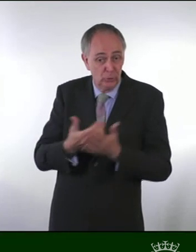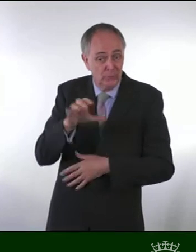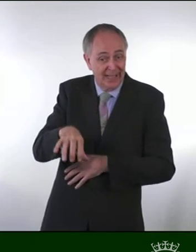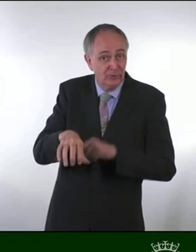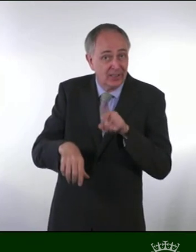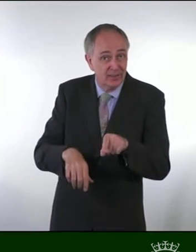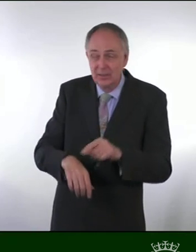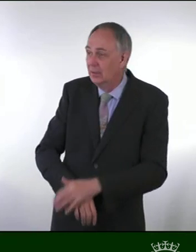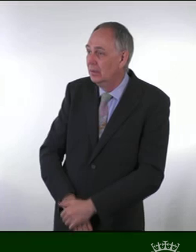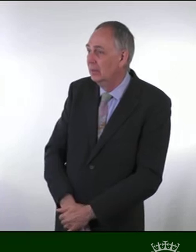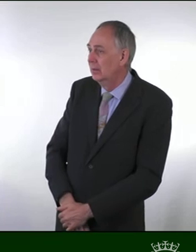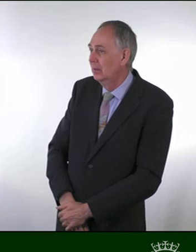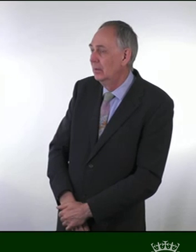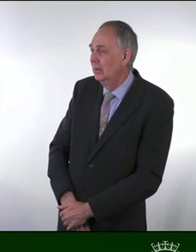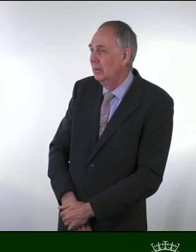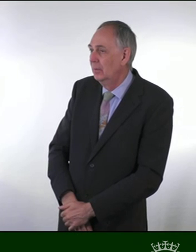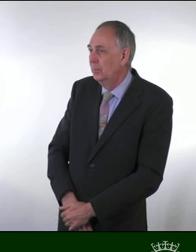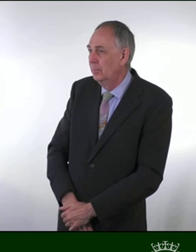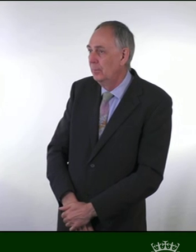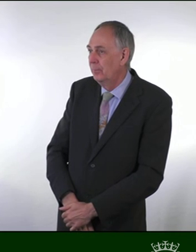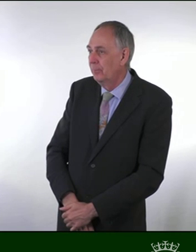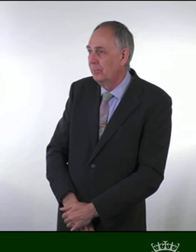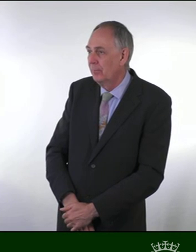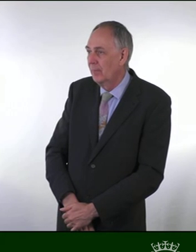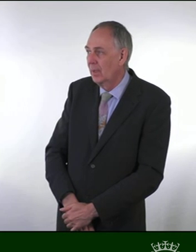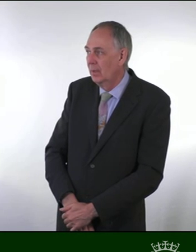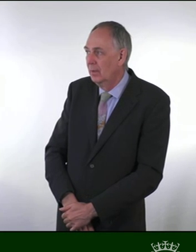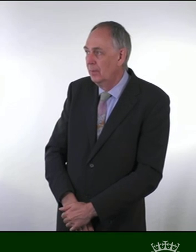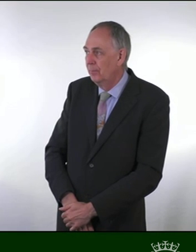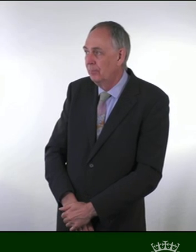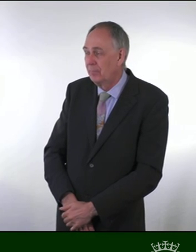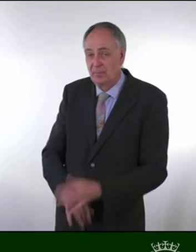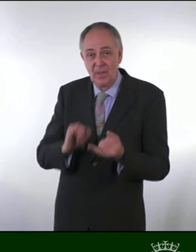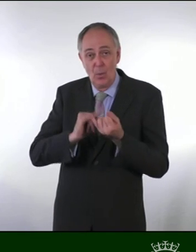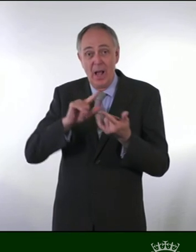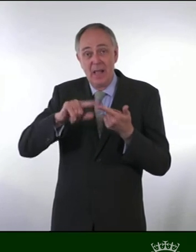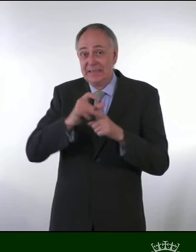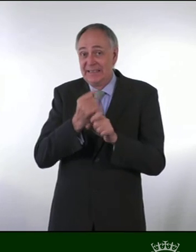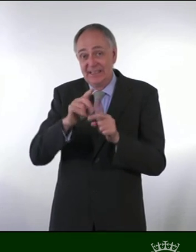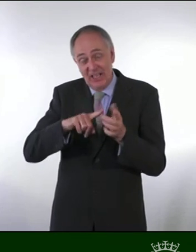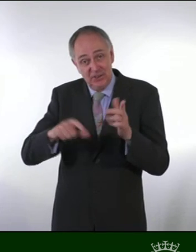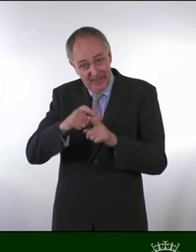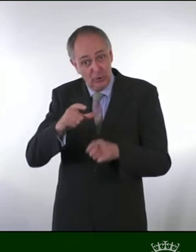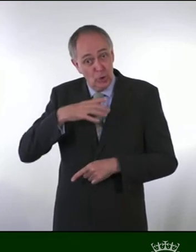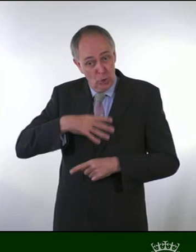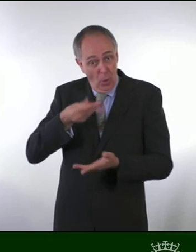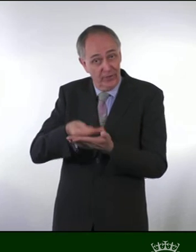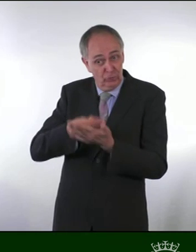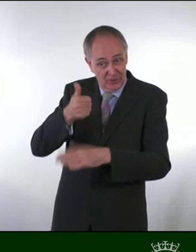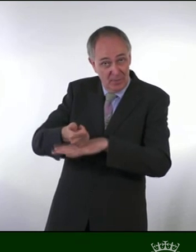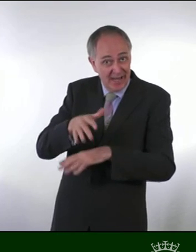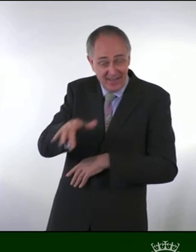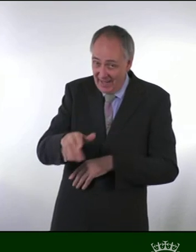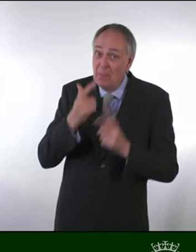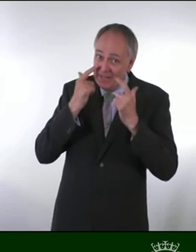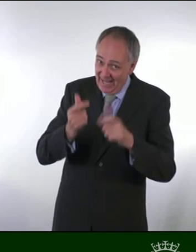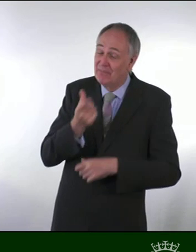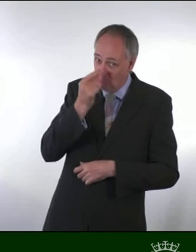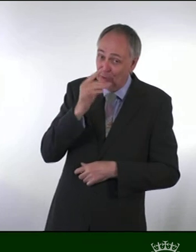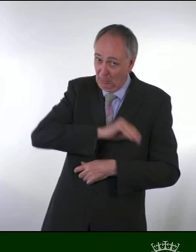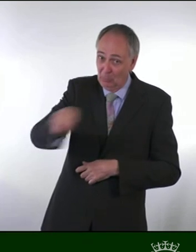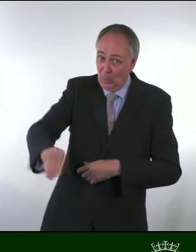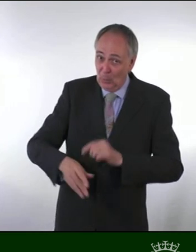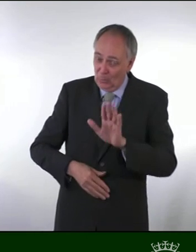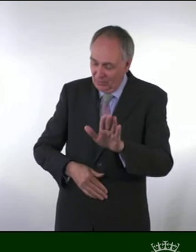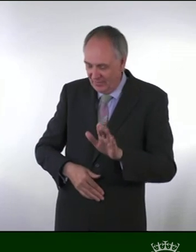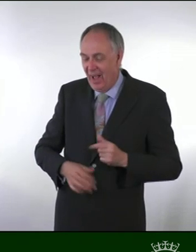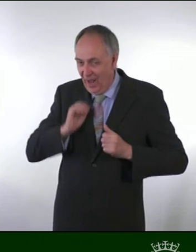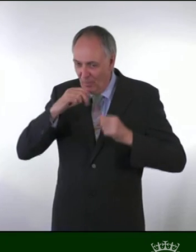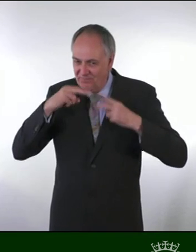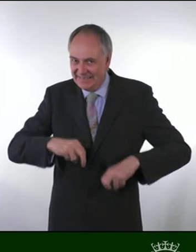What a brilliant idea. I think Sedgefield should be careful what it wishes for, but I will certainly investigate that possibility.